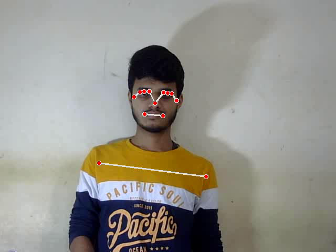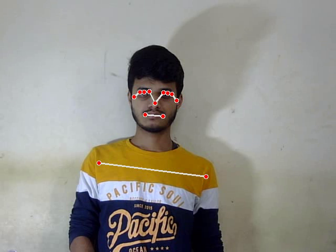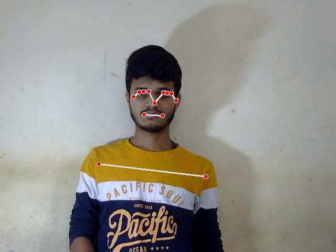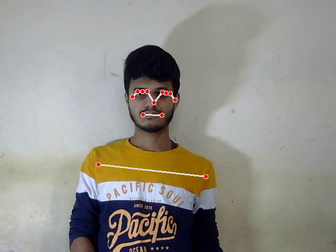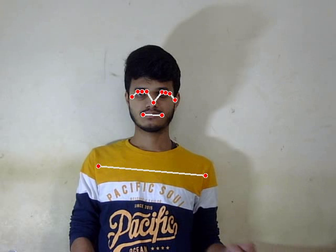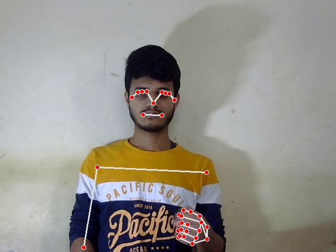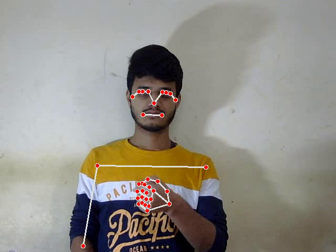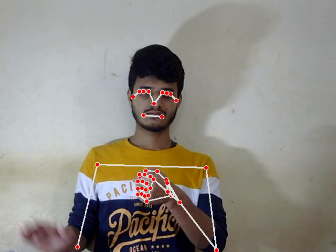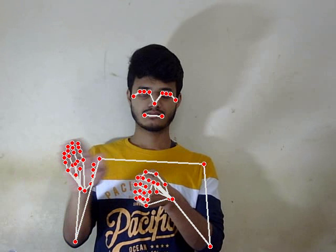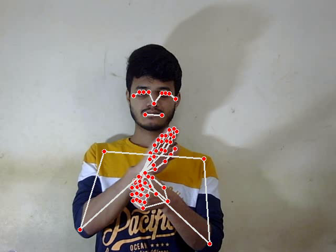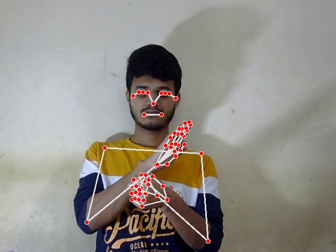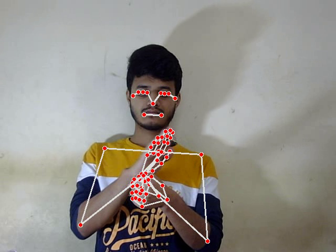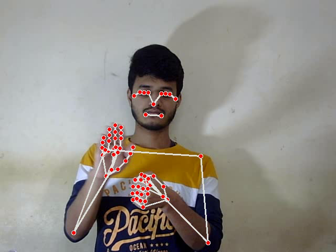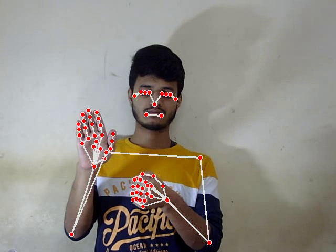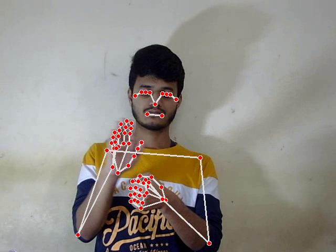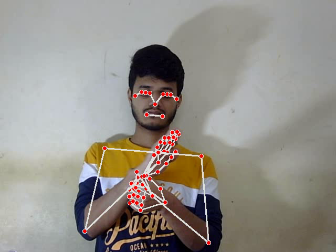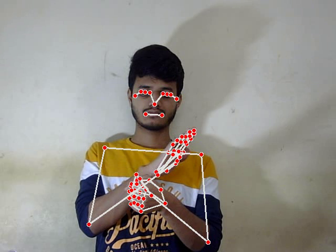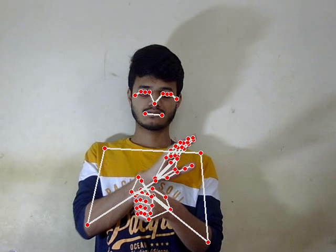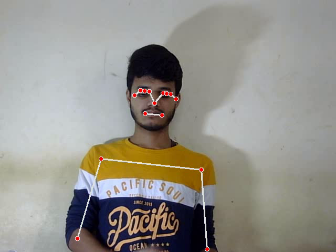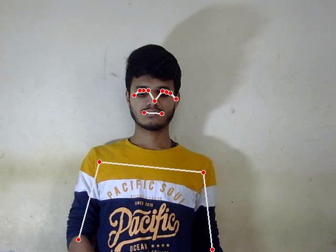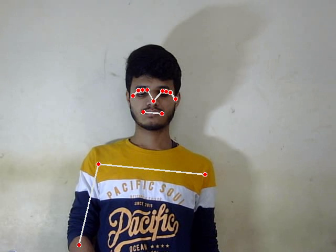busy